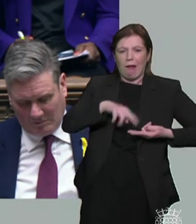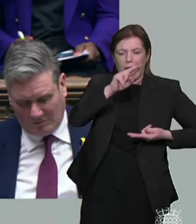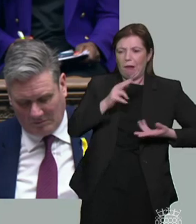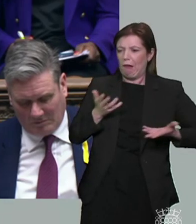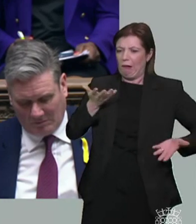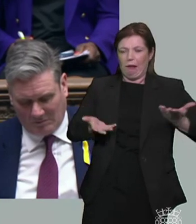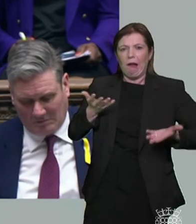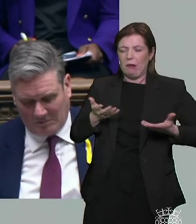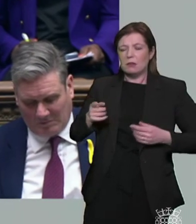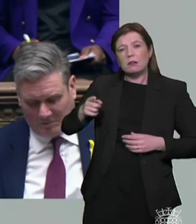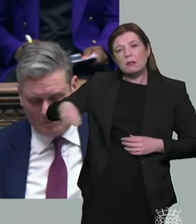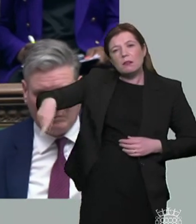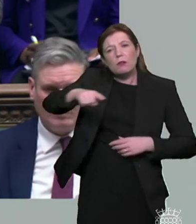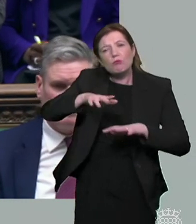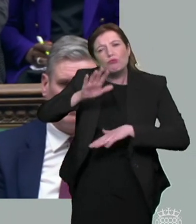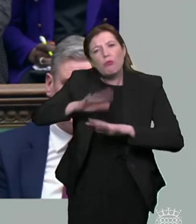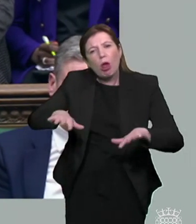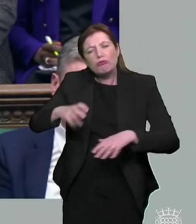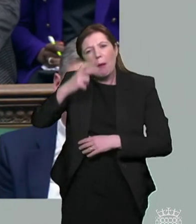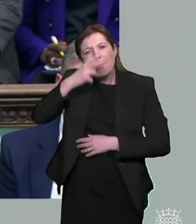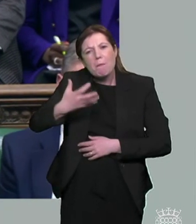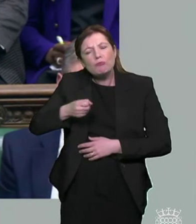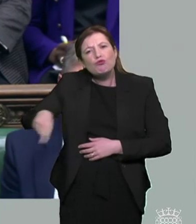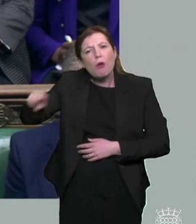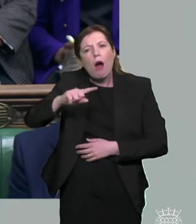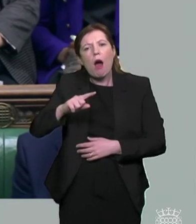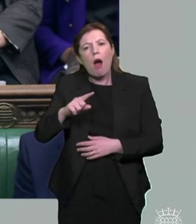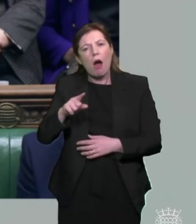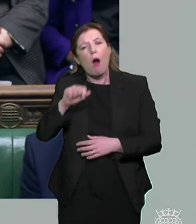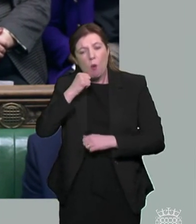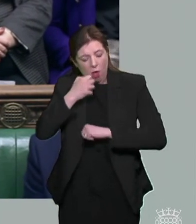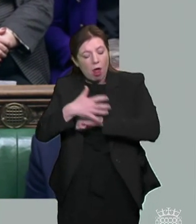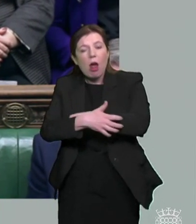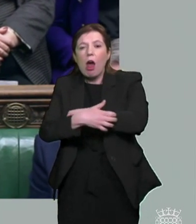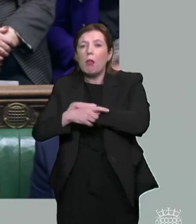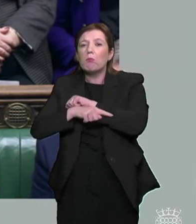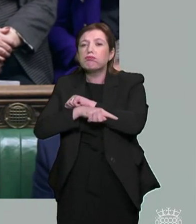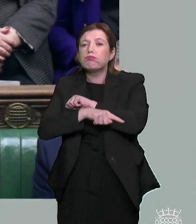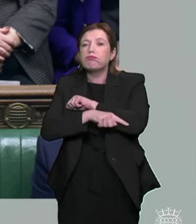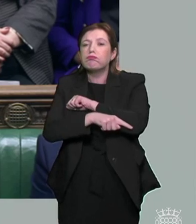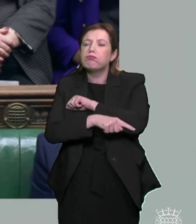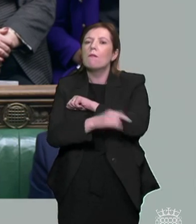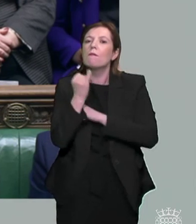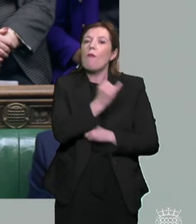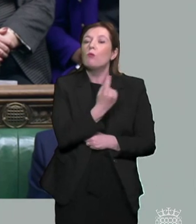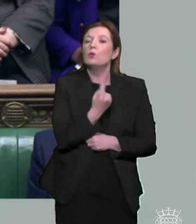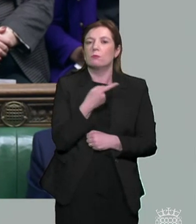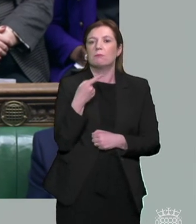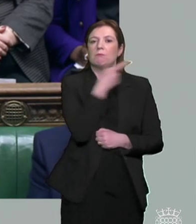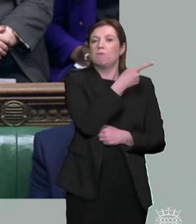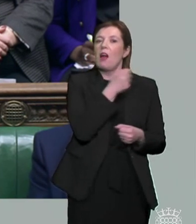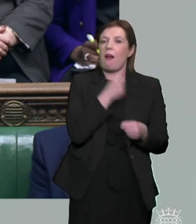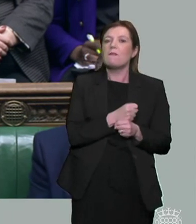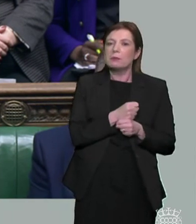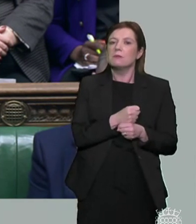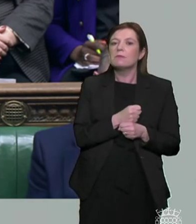How many more children and pensioners will drift into poverty because of the choices of this Government?